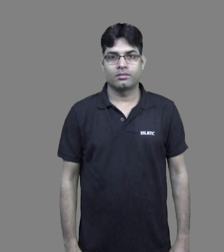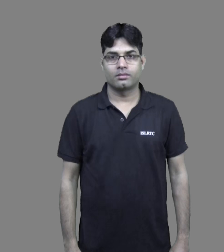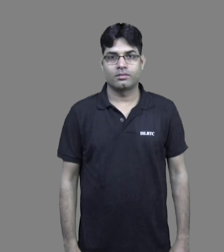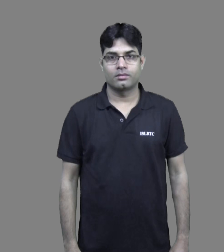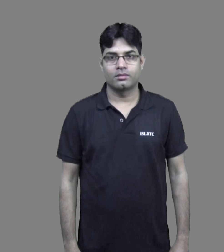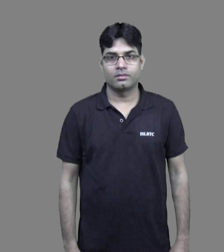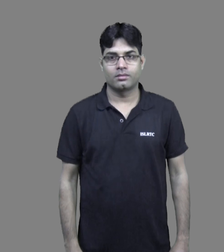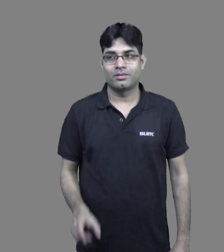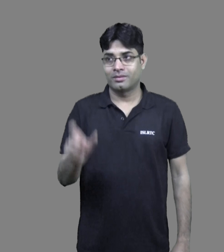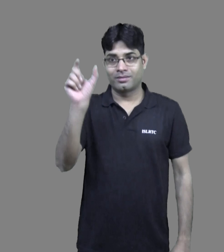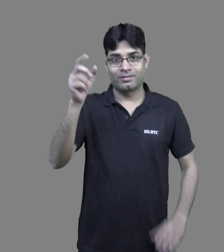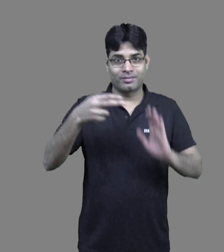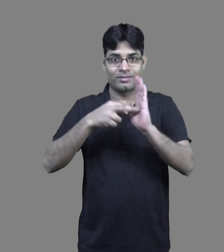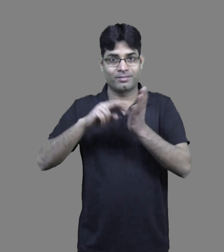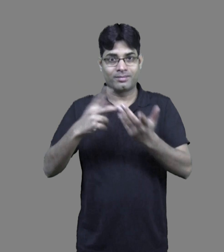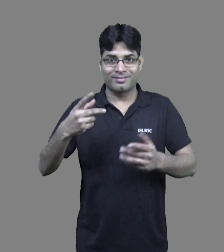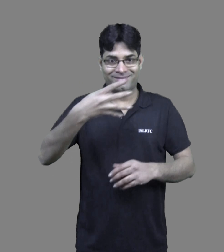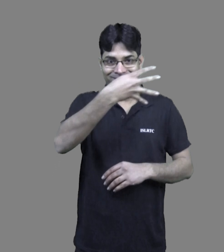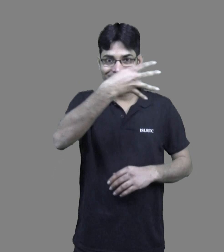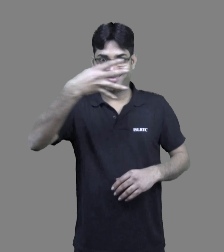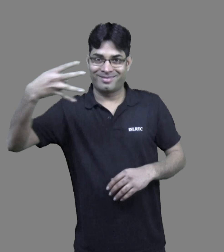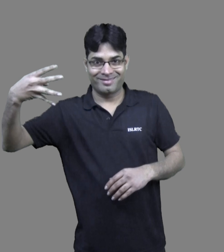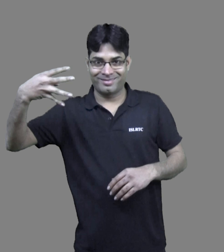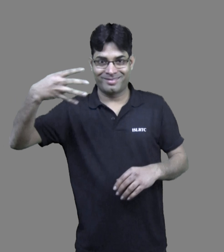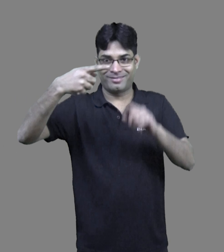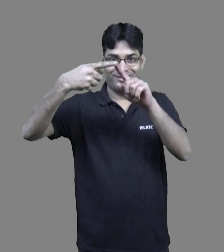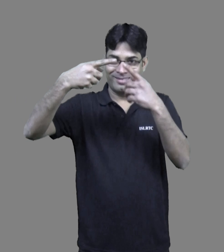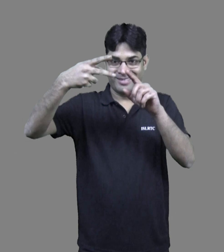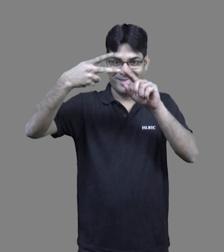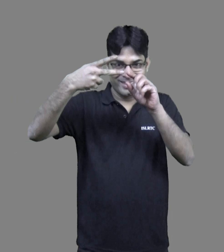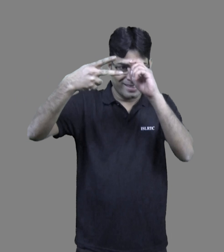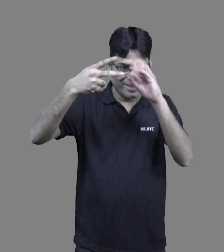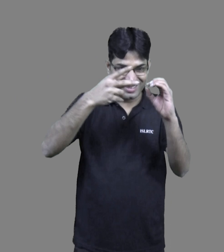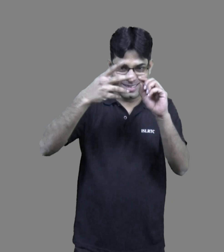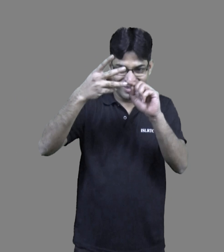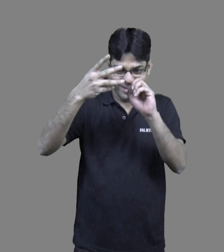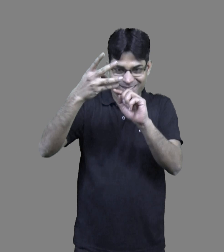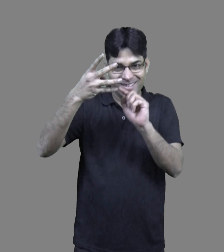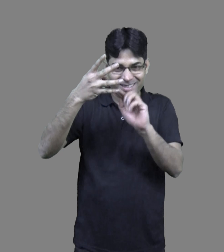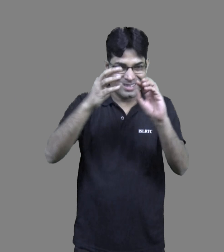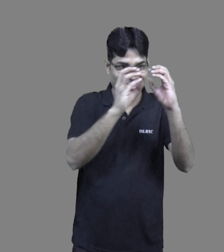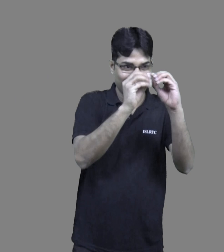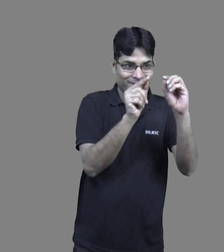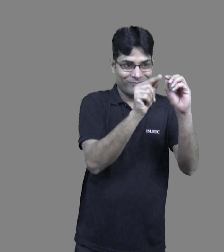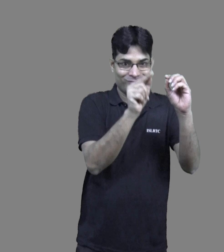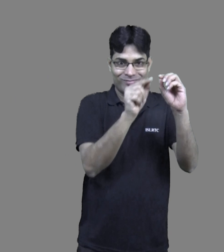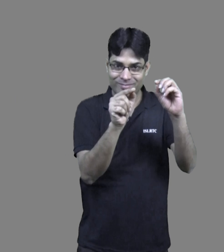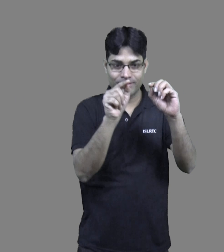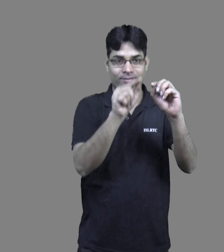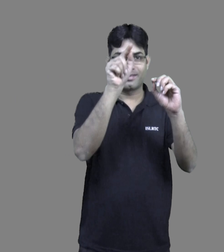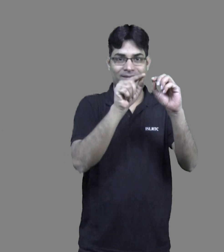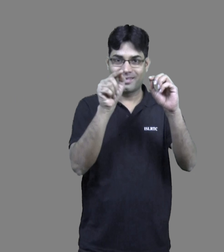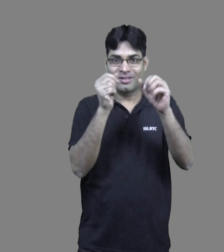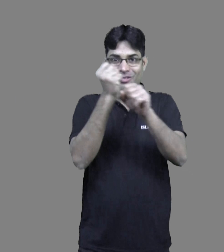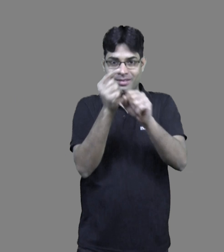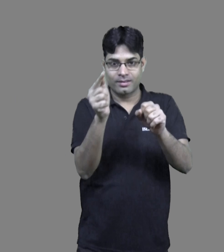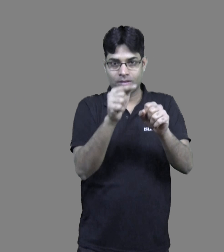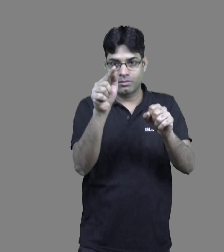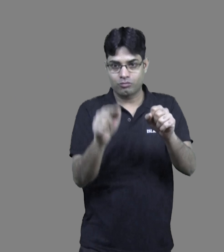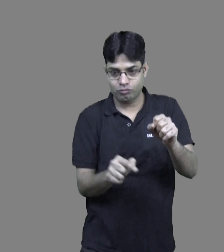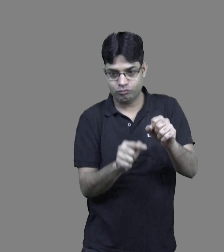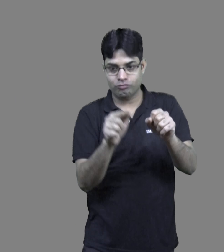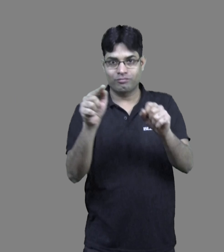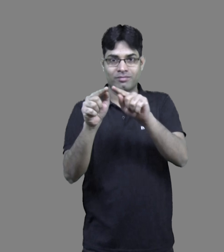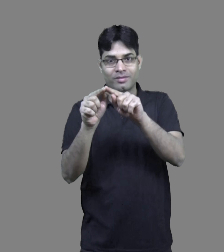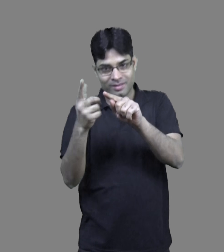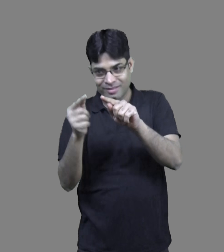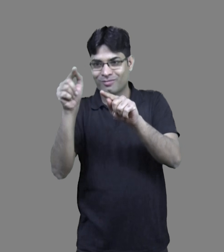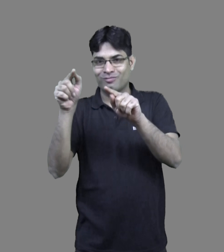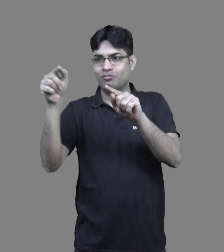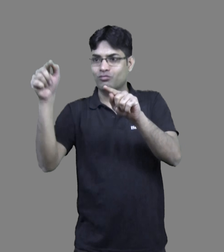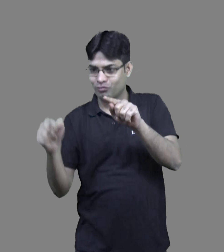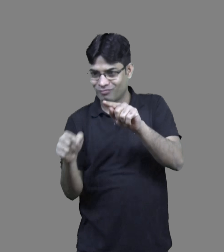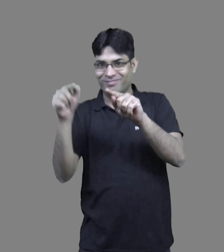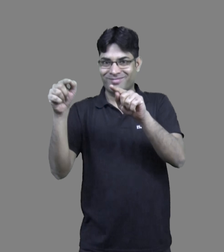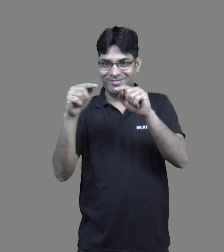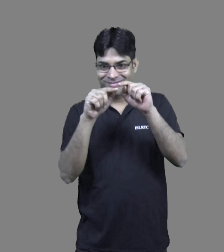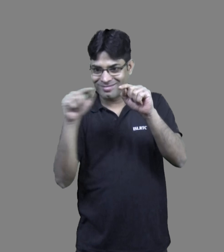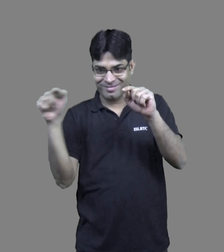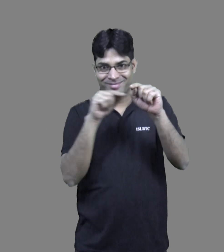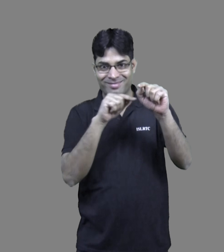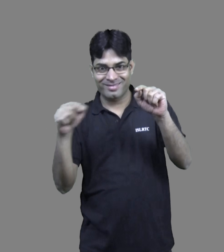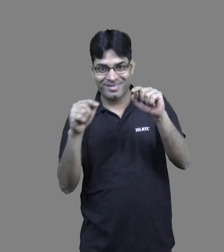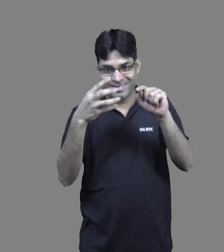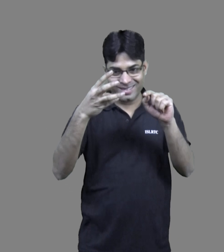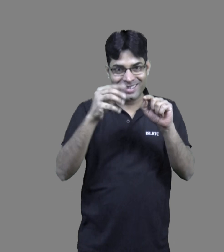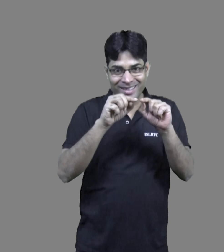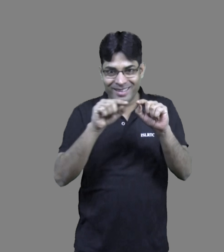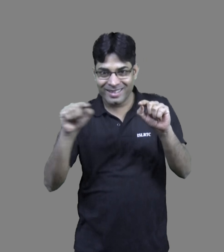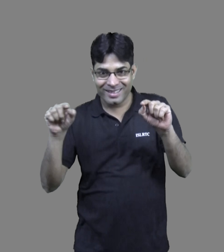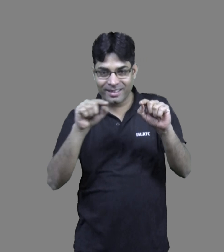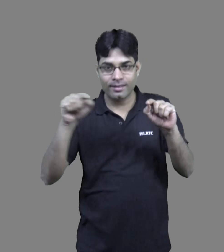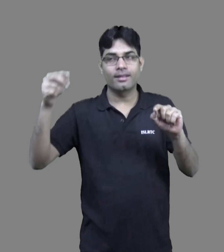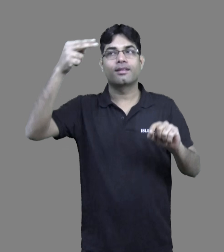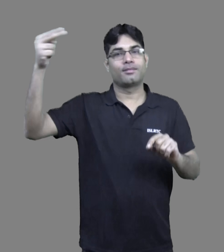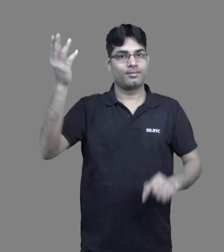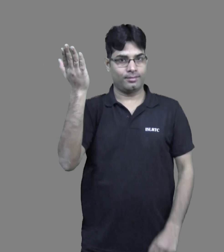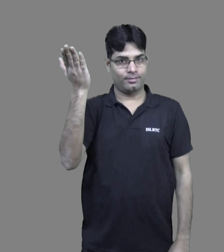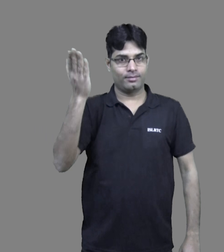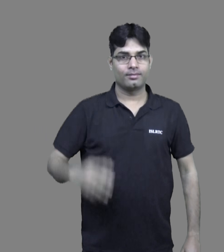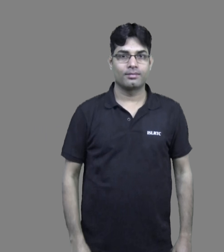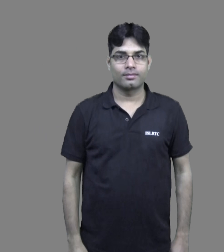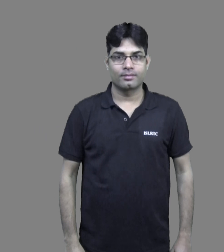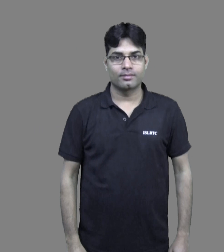Descender